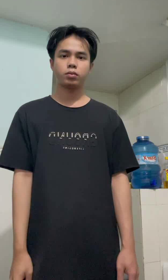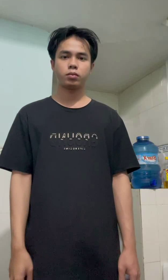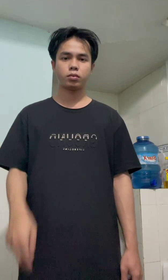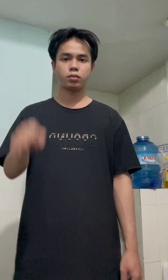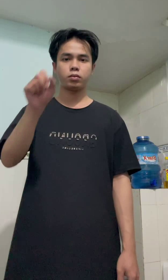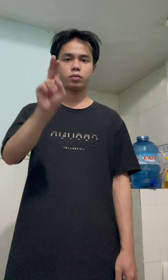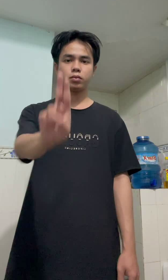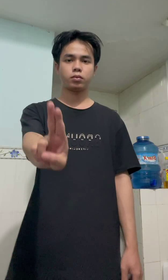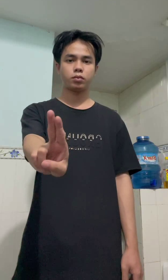u